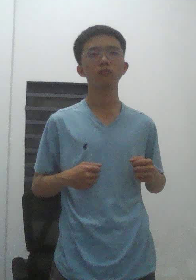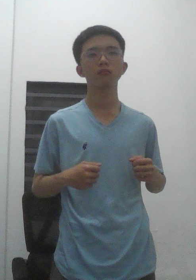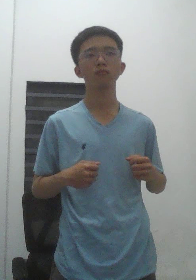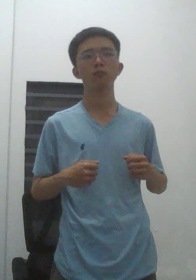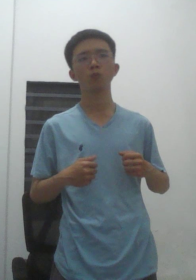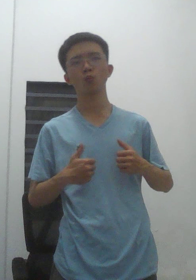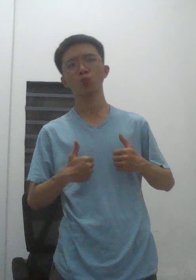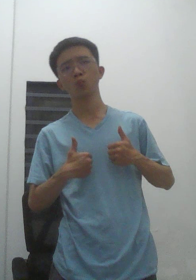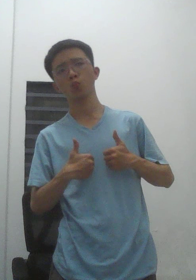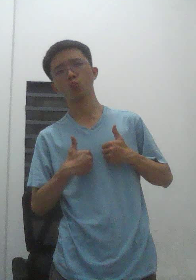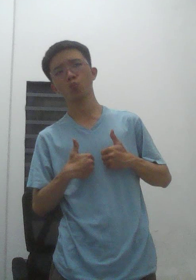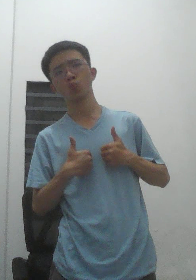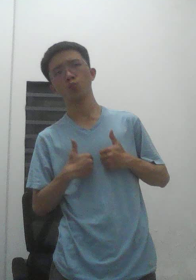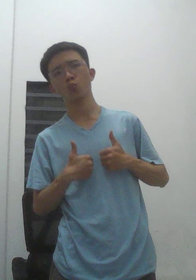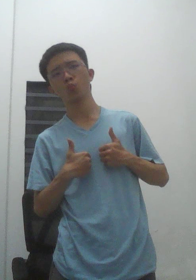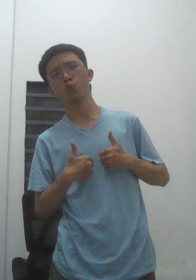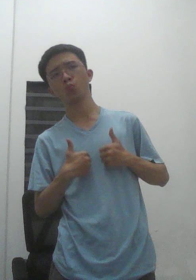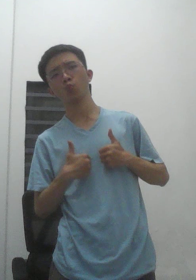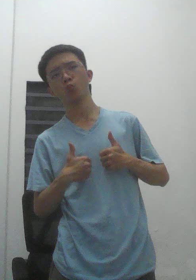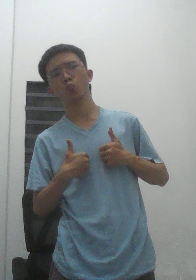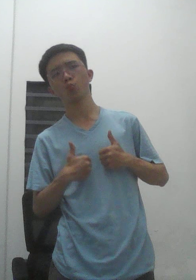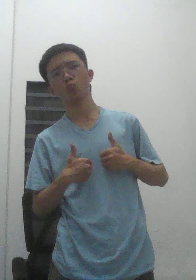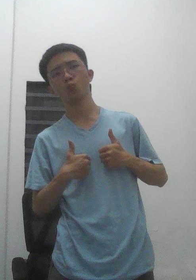rat tot